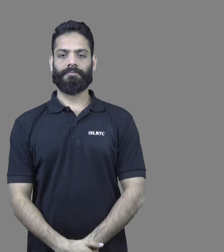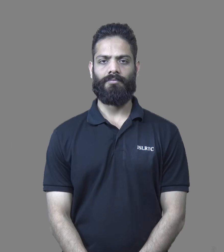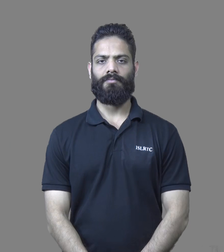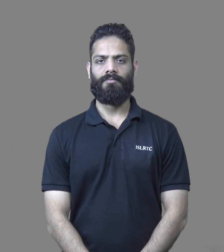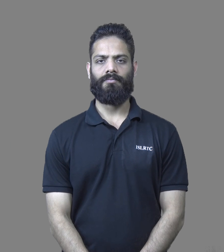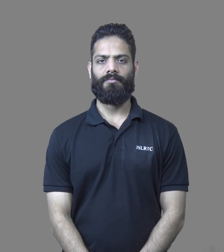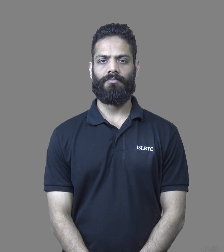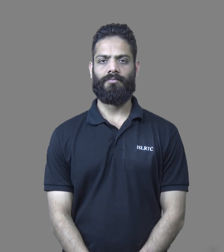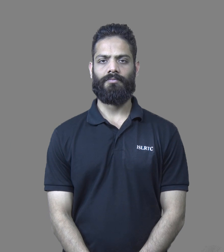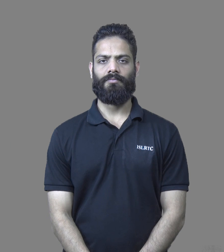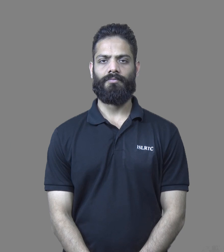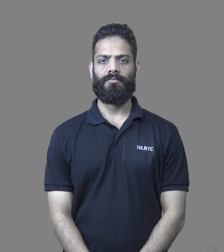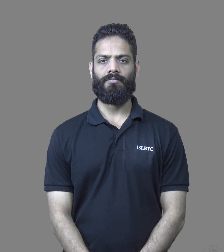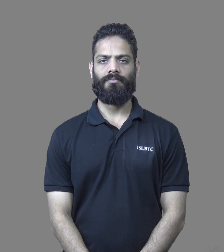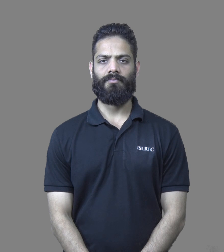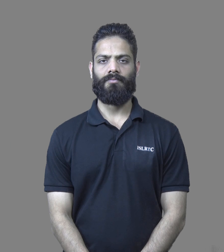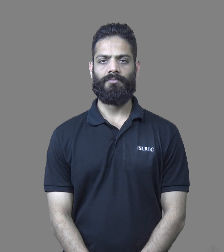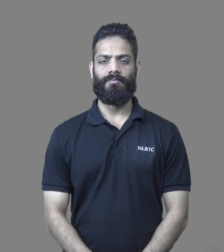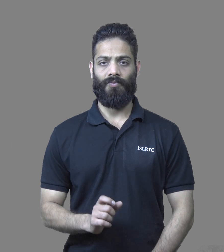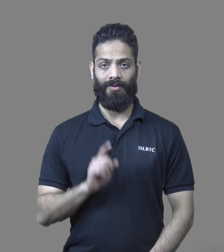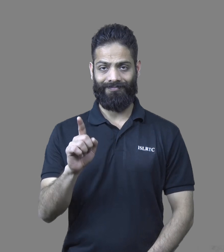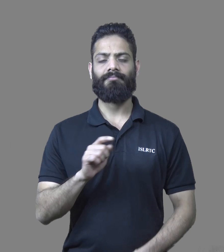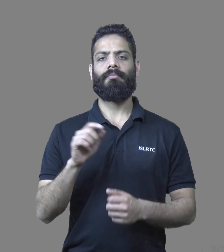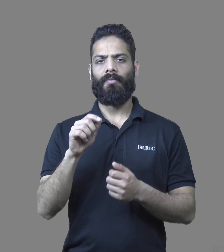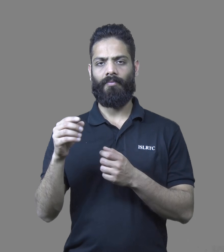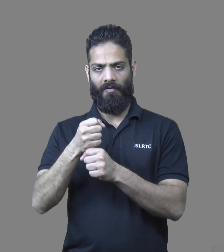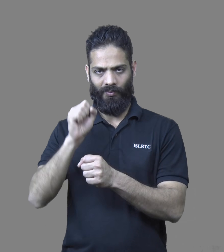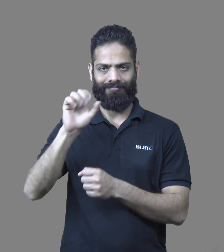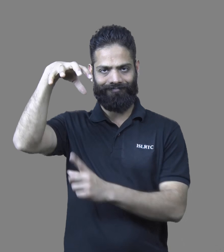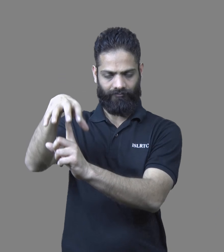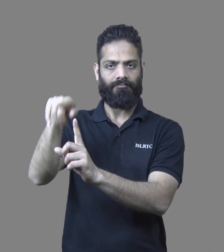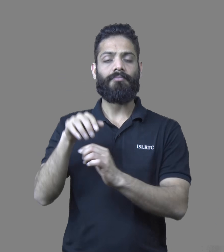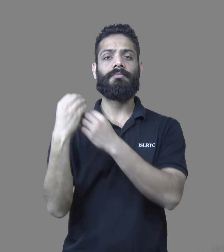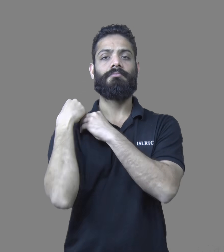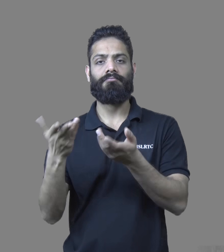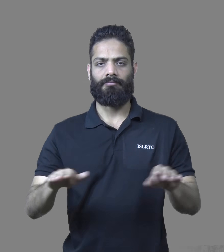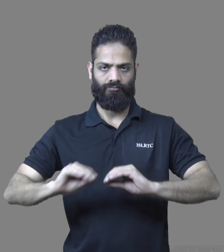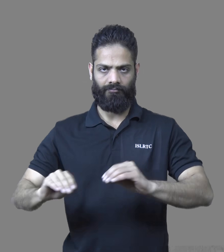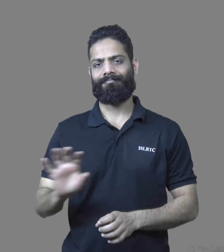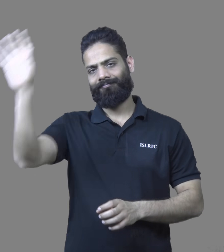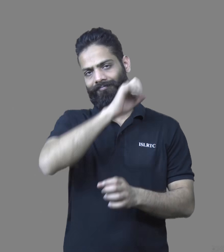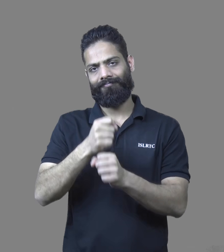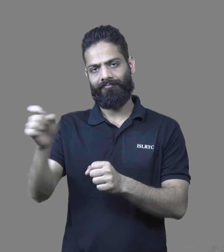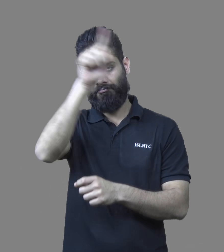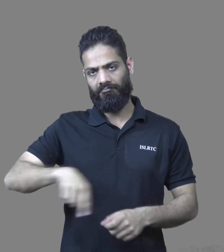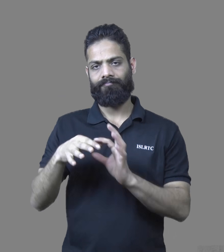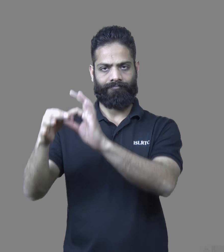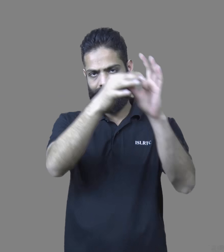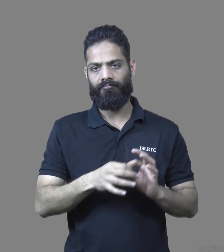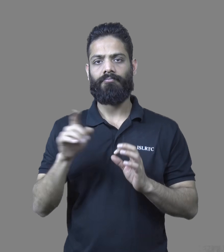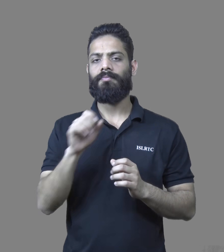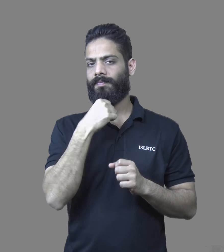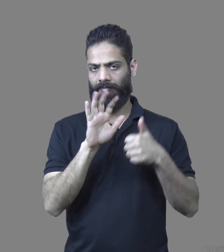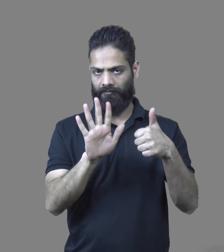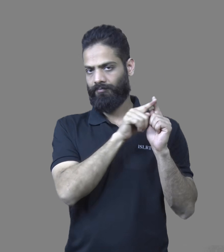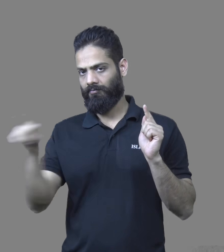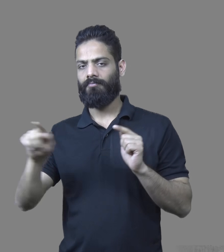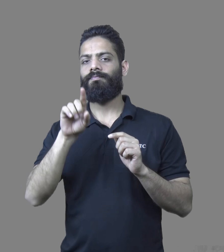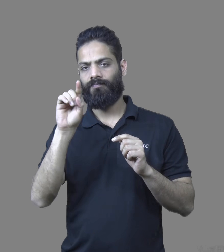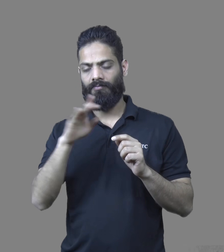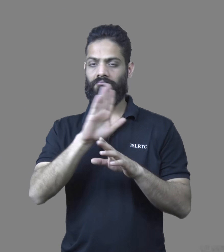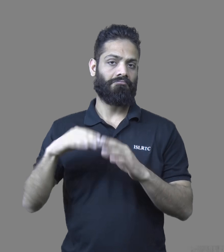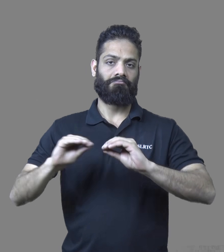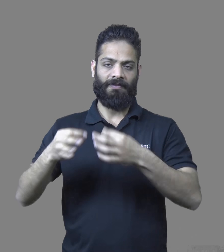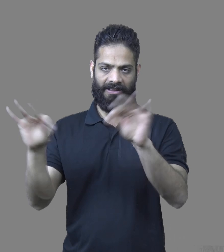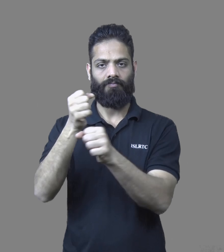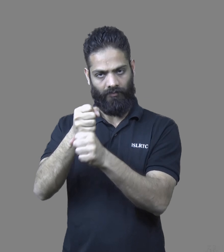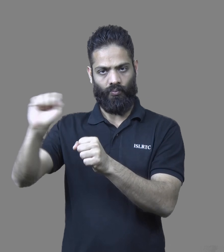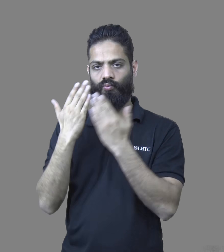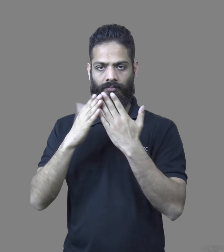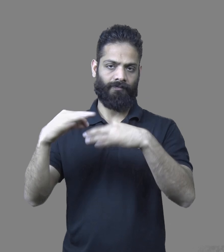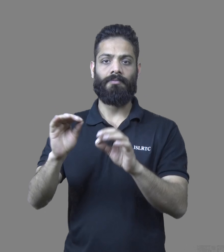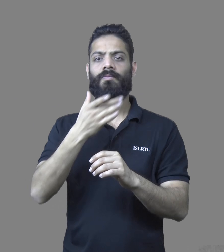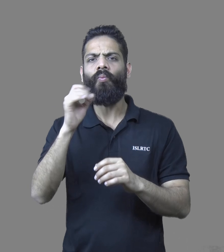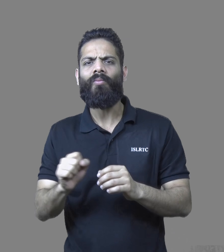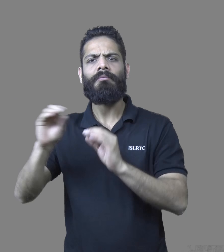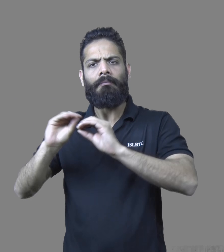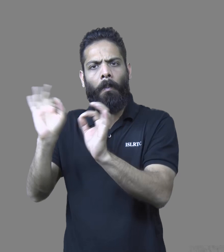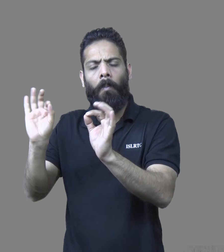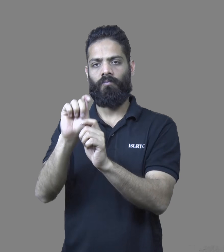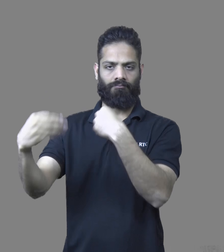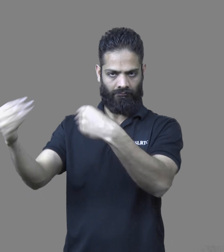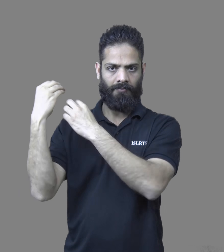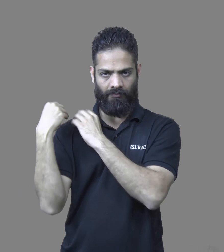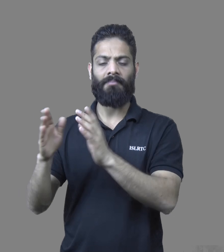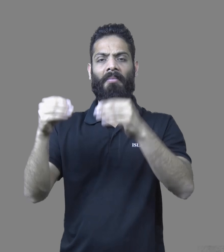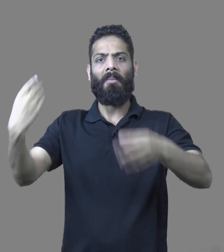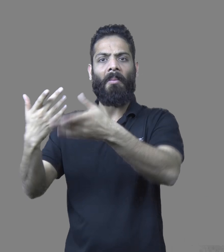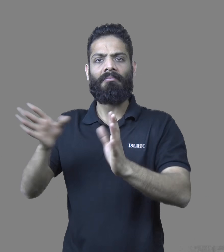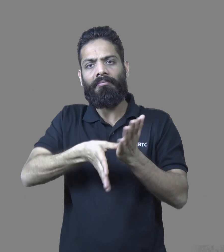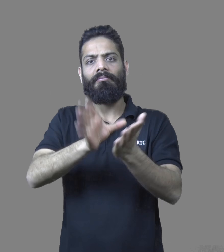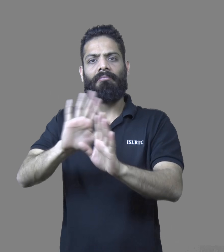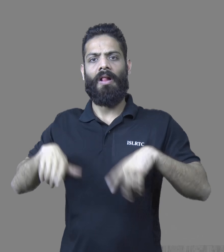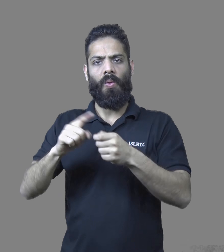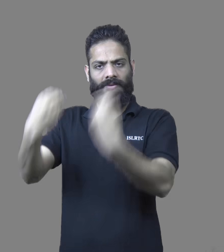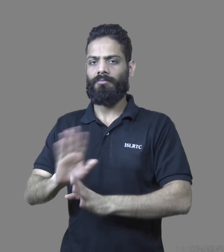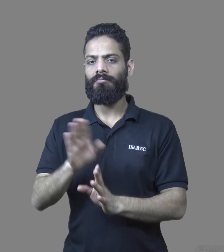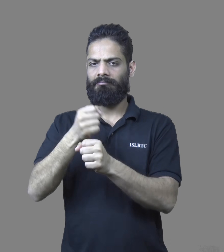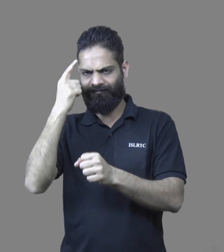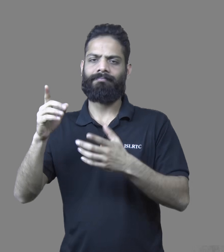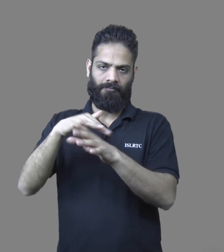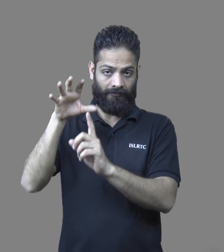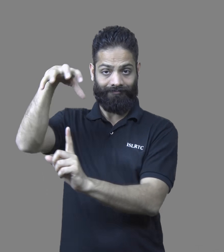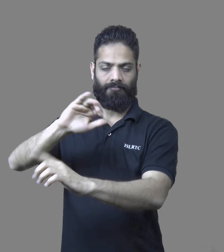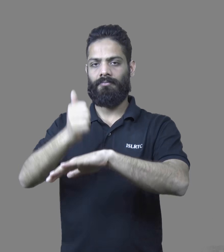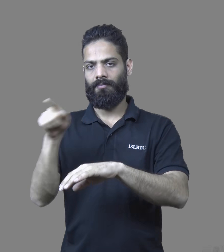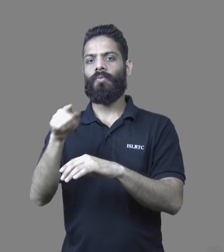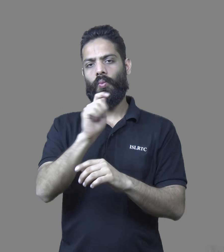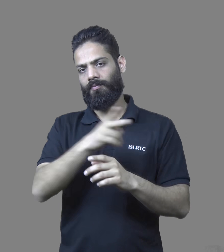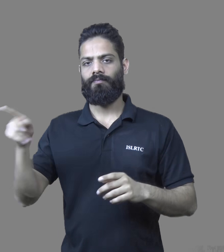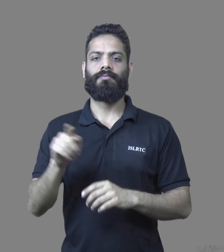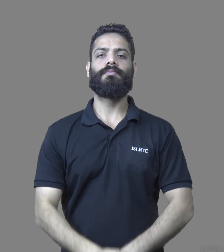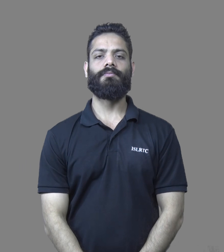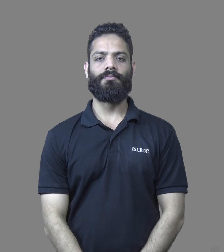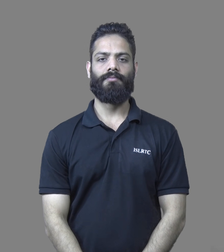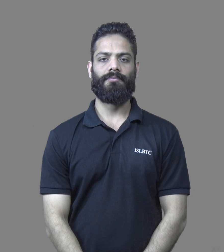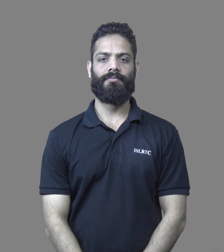Sarva Shiksha Abhiyan (SSA)